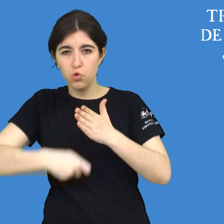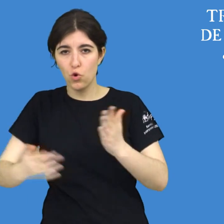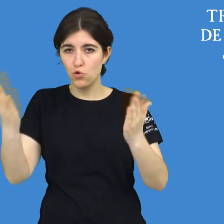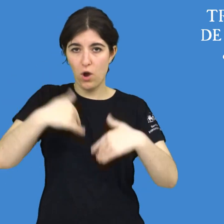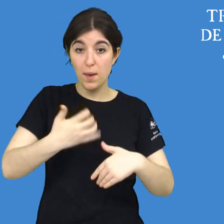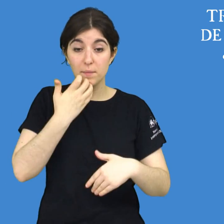haber no